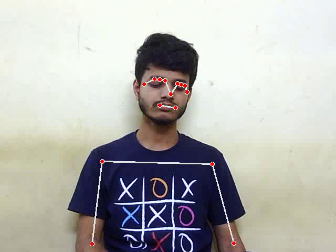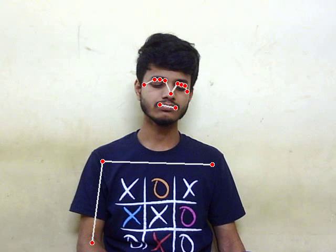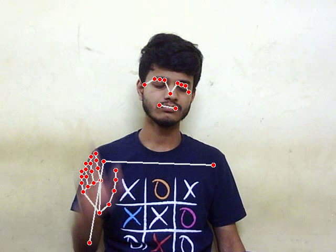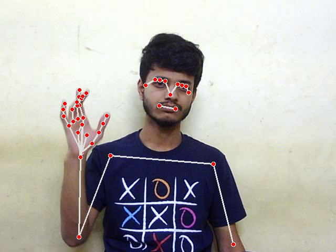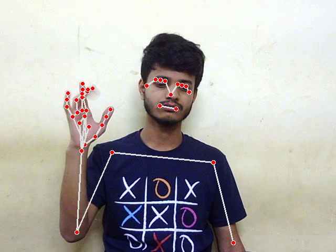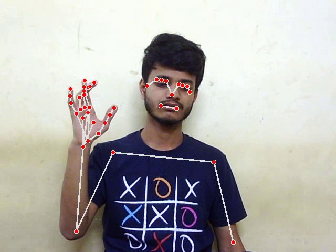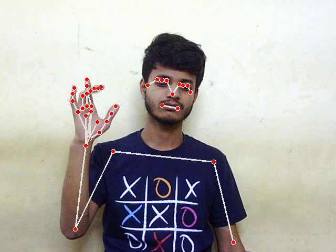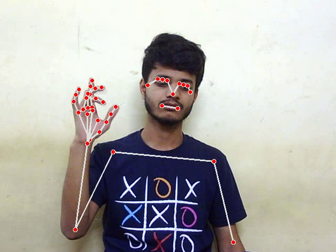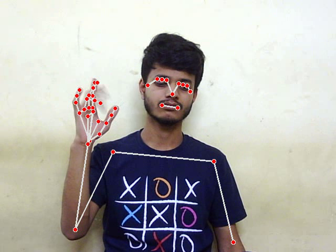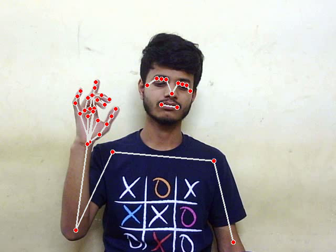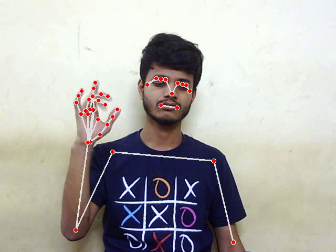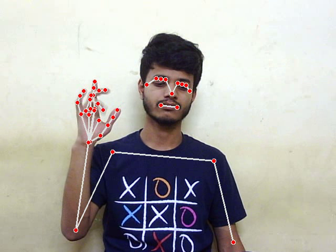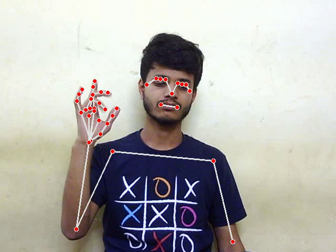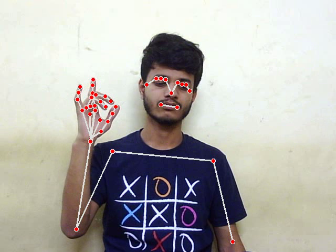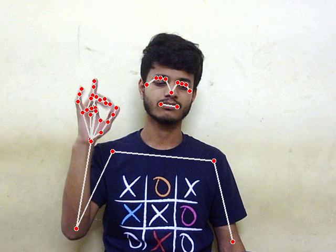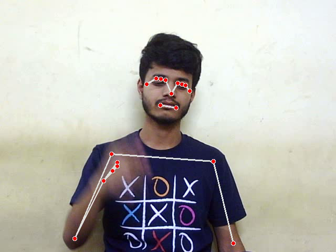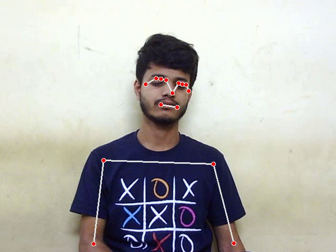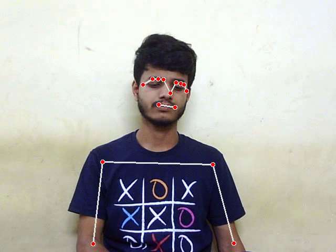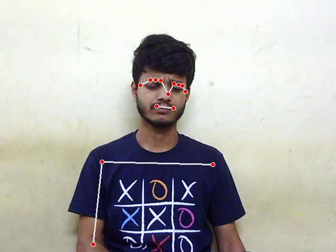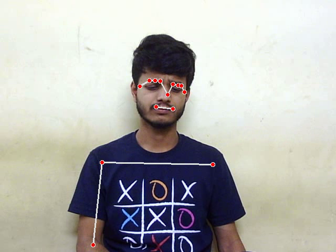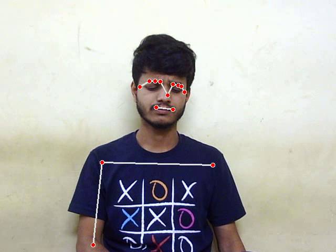why